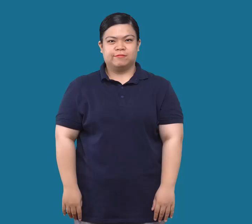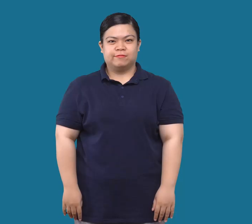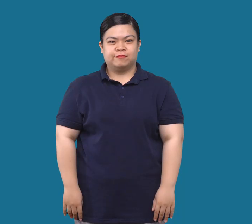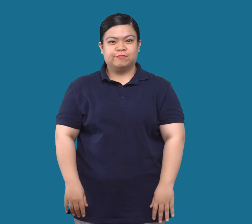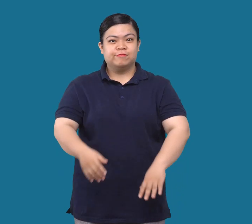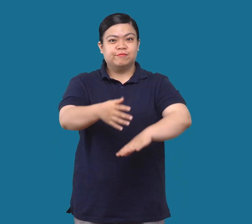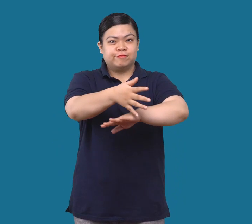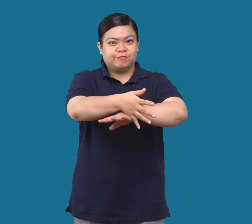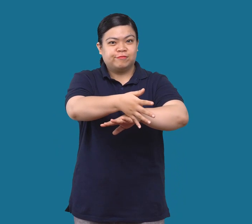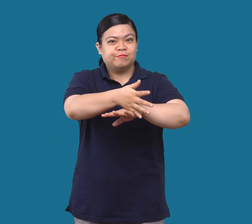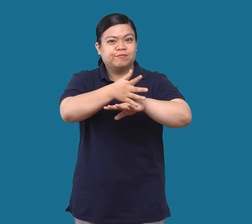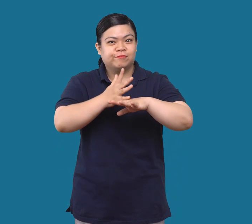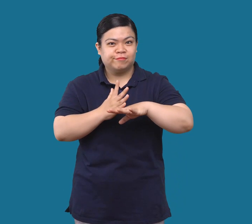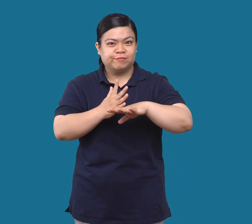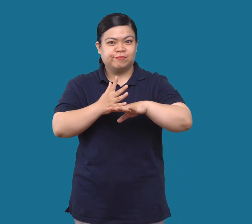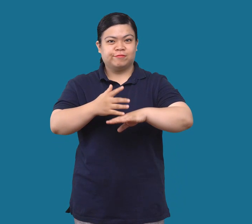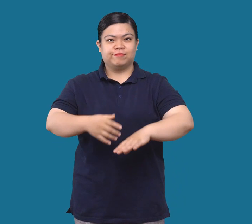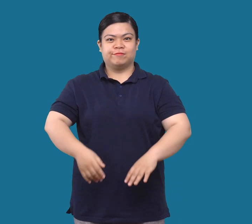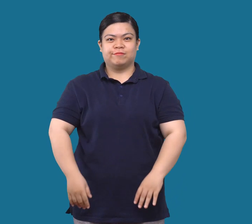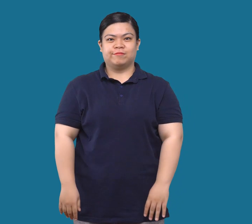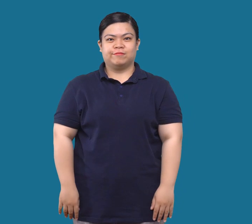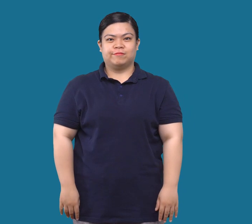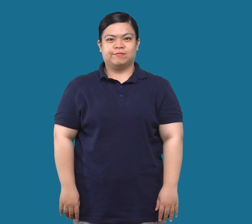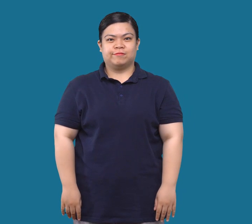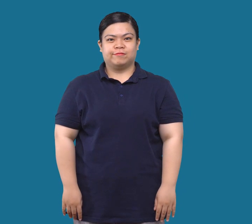tài năng